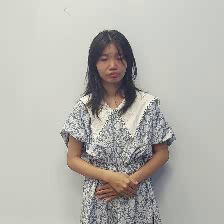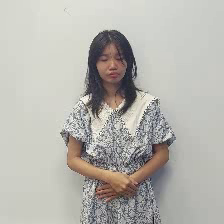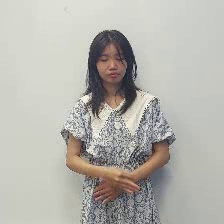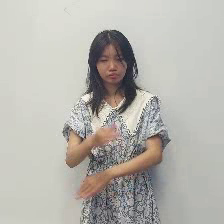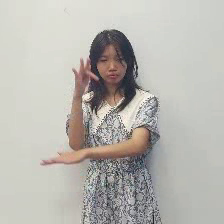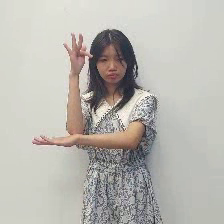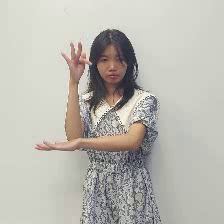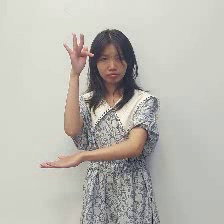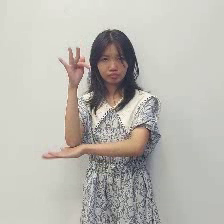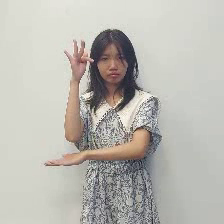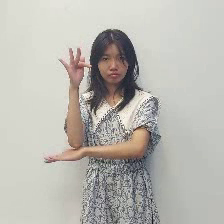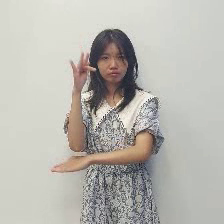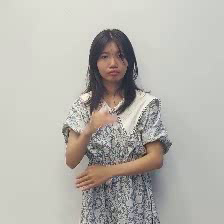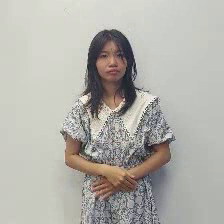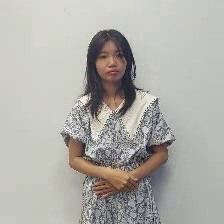Trưa